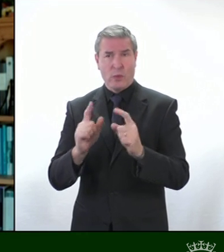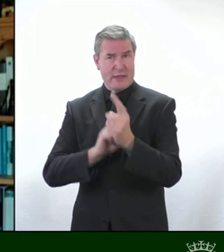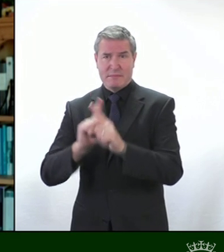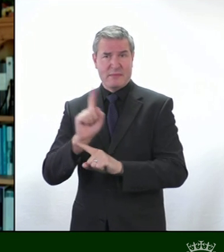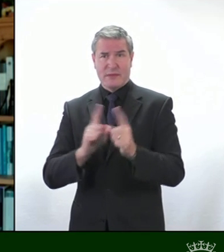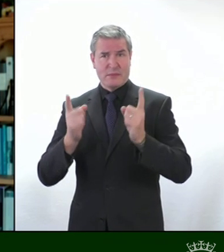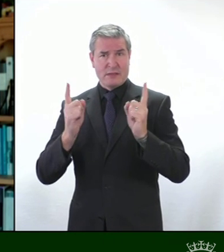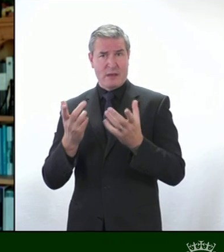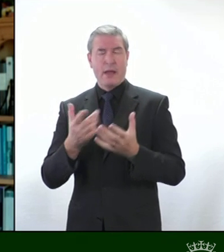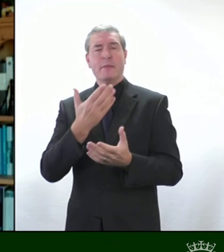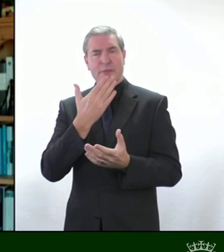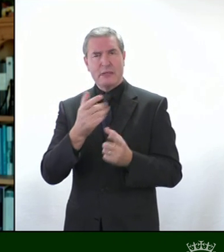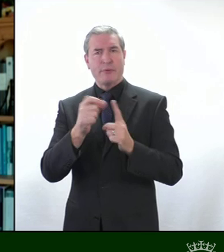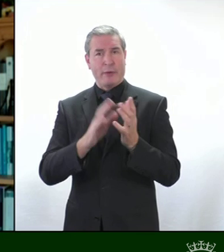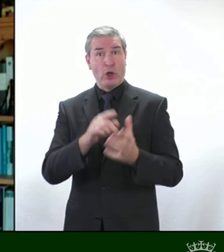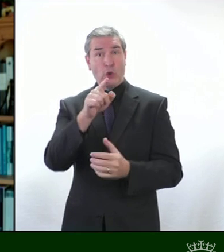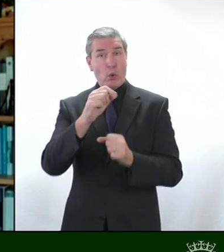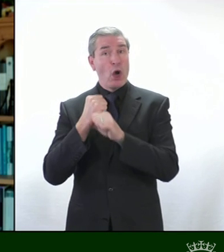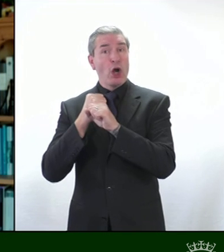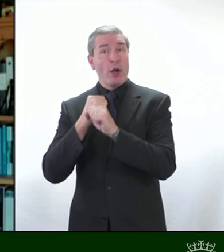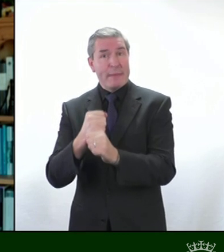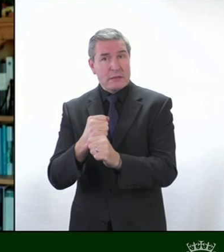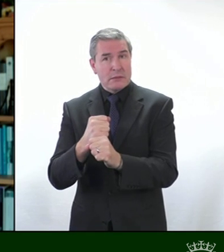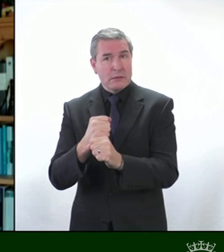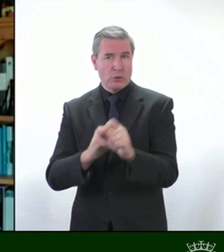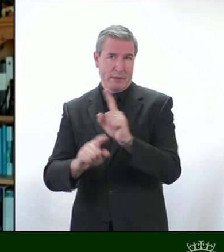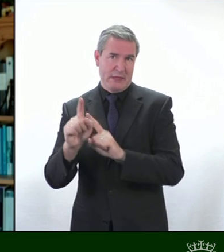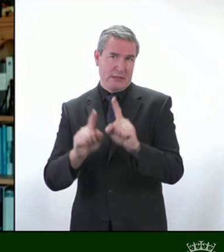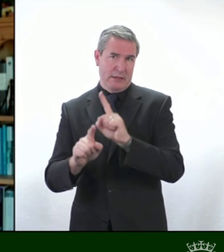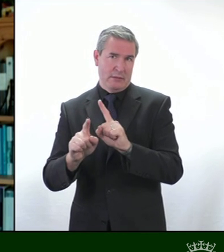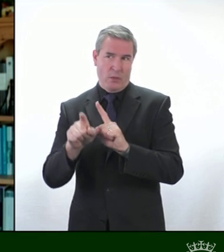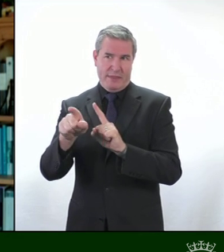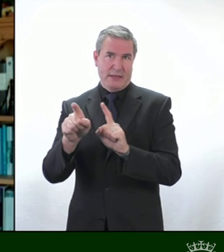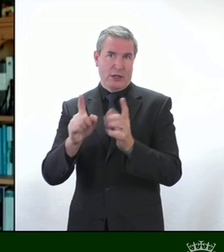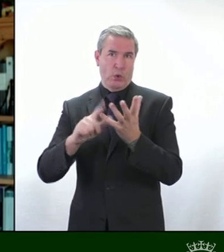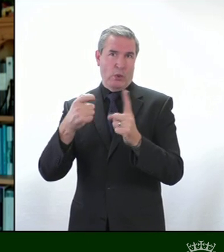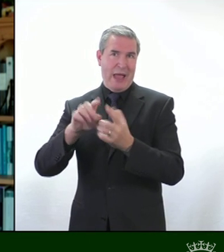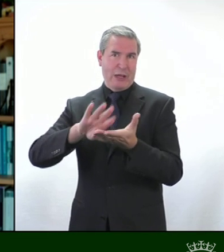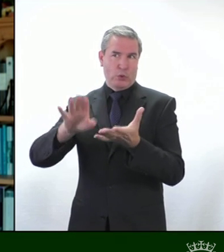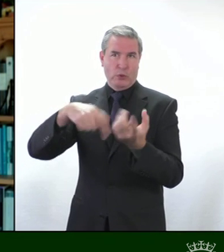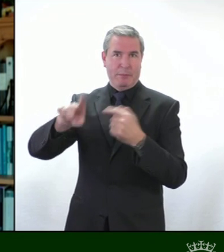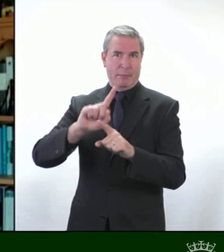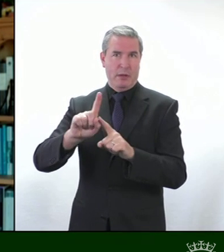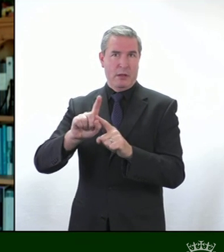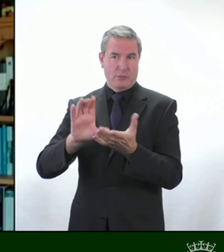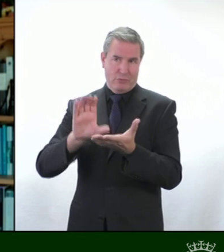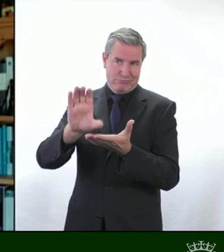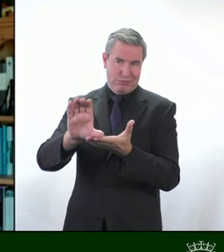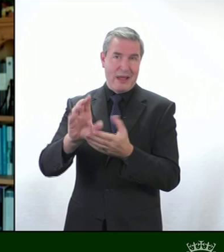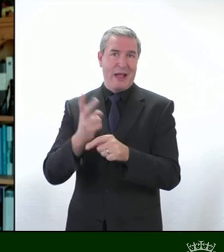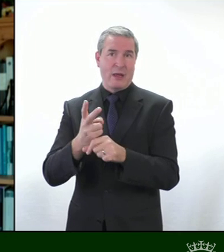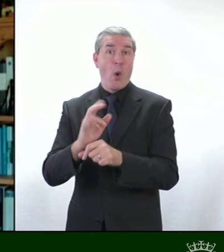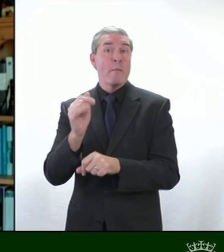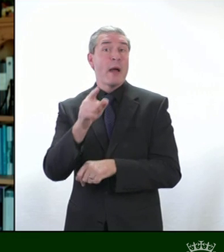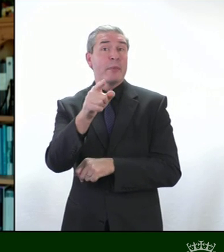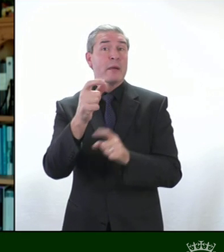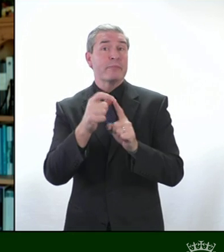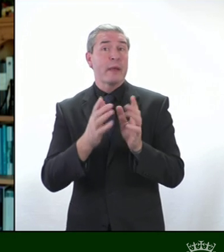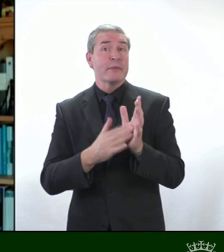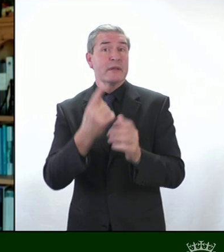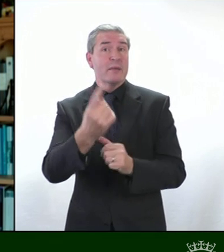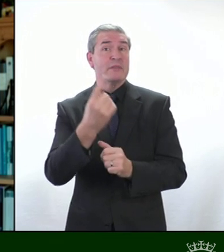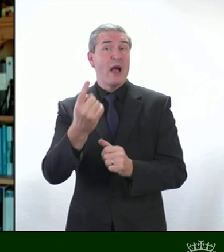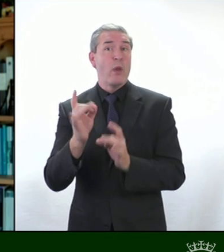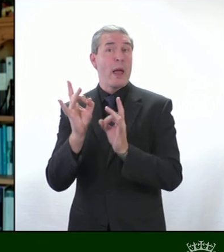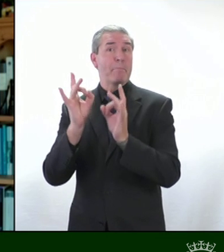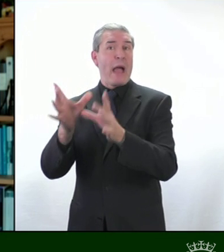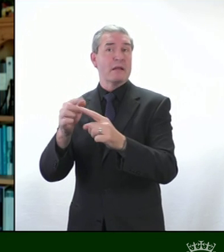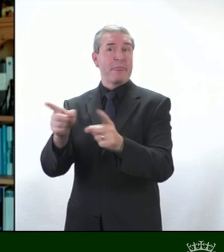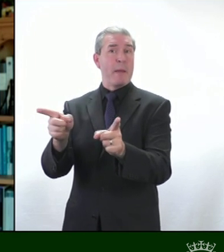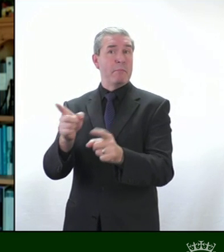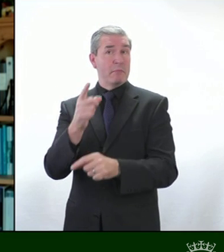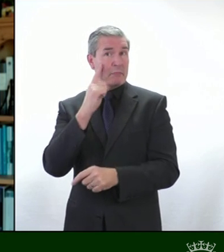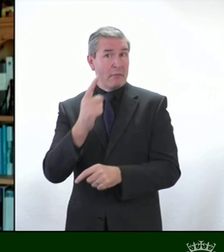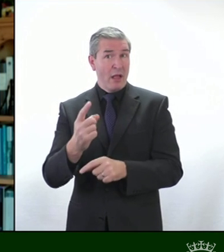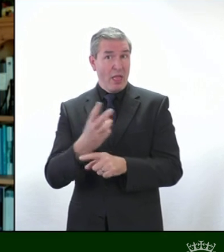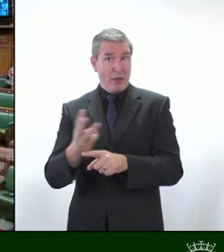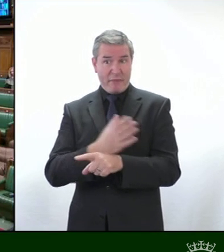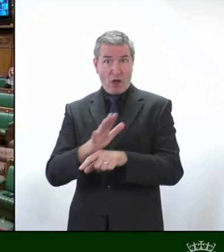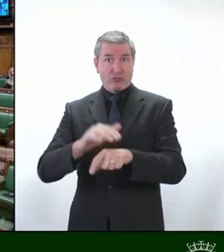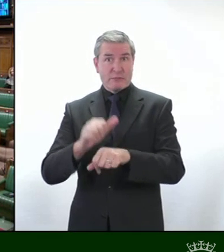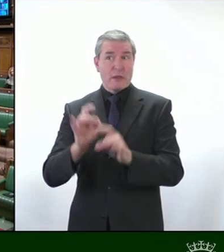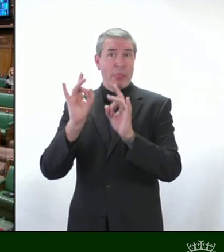Will the Prime Minister commit today to a meeting and working with ExcludedUK on a meaningful package of support, or is he simply going to abandon these people three weeks from Christmas?